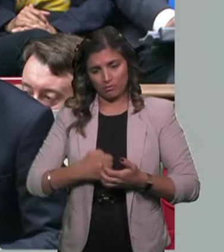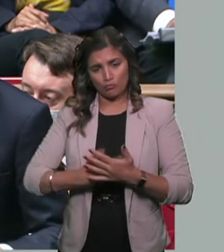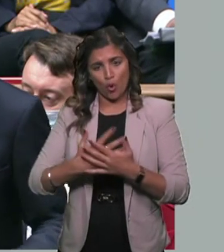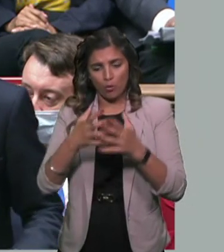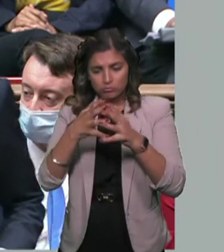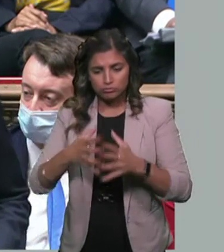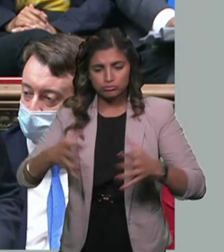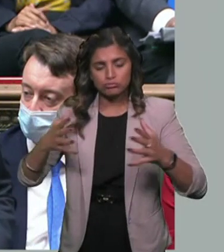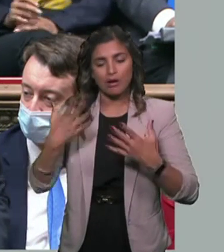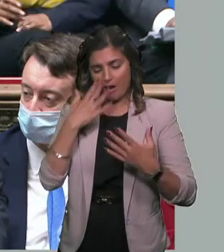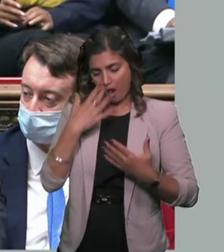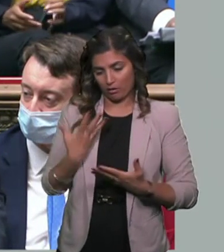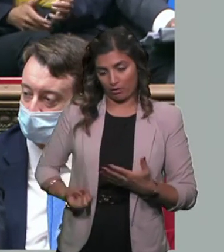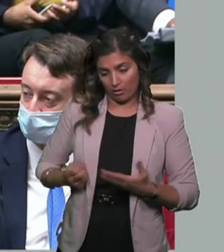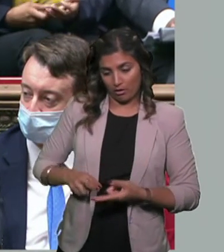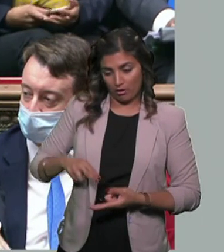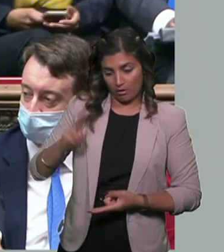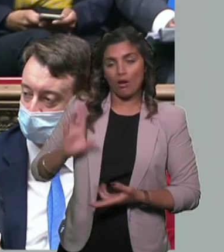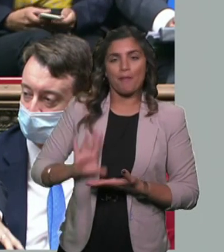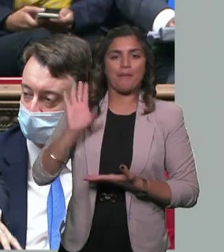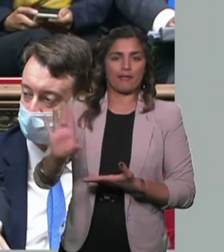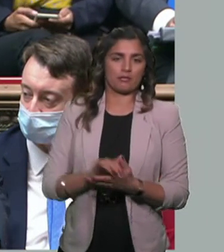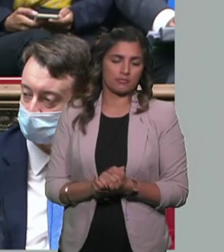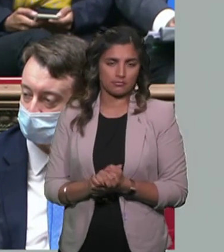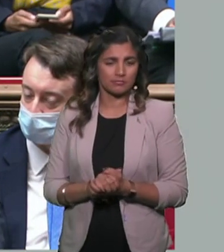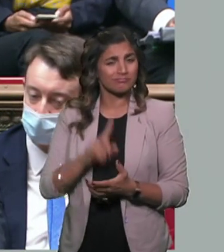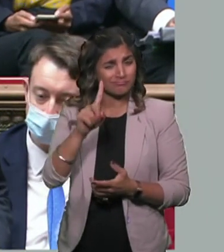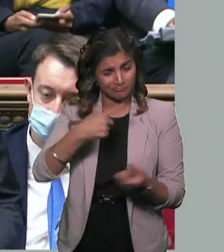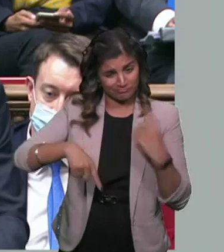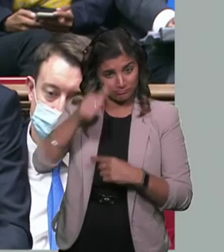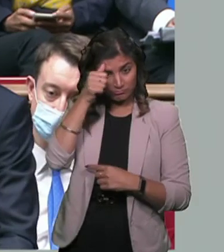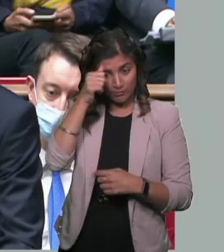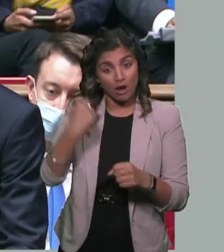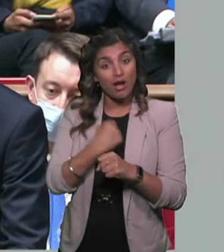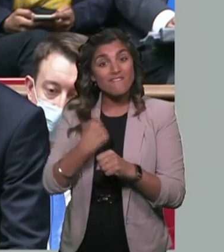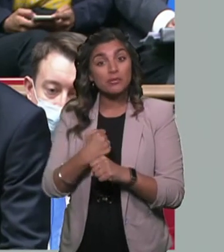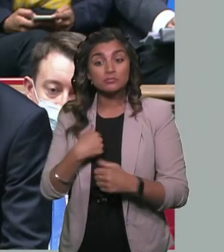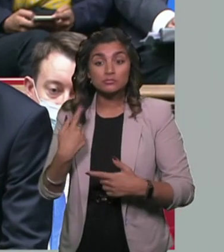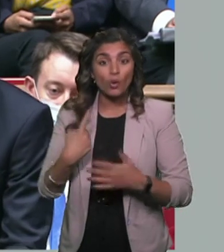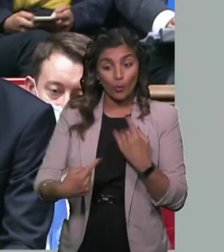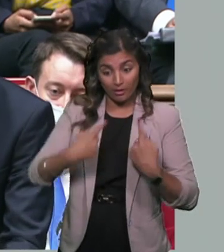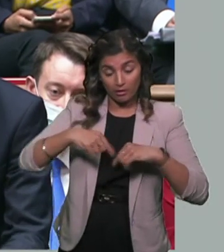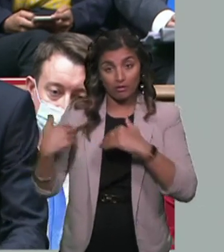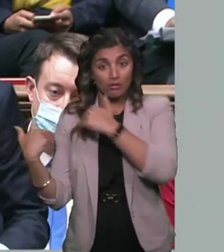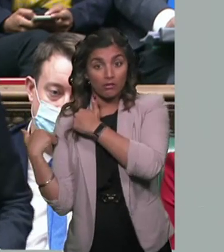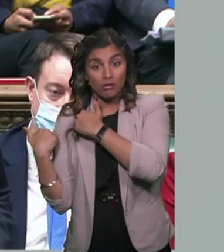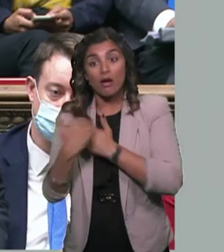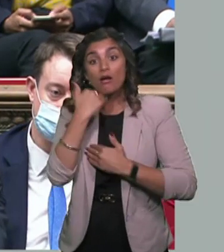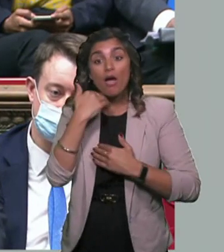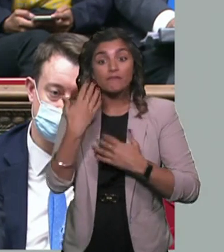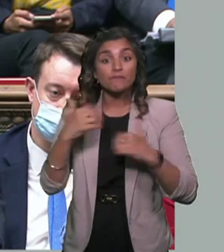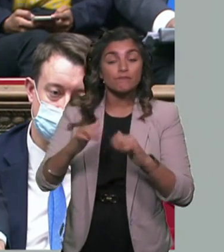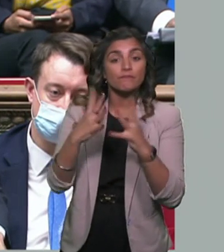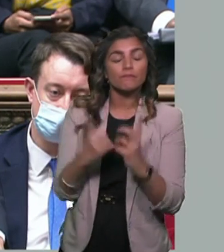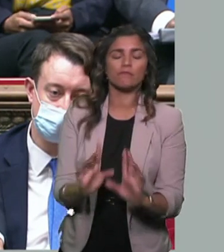But as Conservatives, we know that Government action alone will not be enough to create a stronger economy.